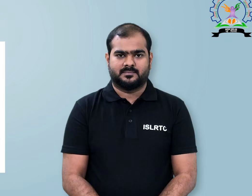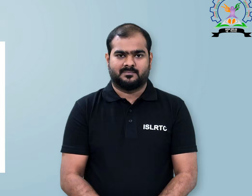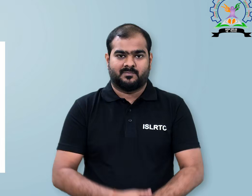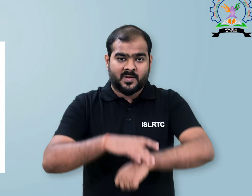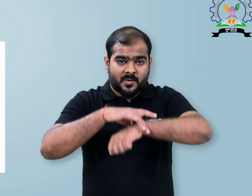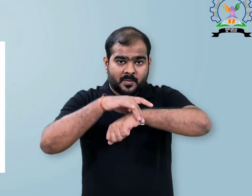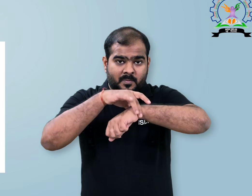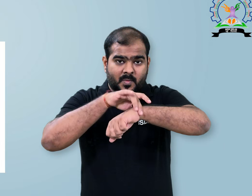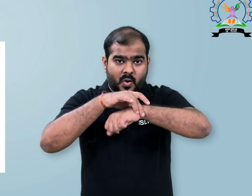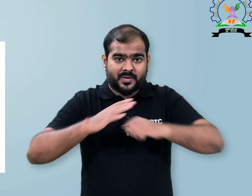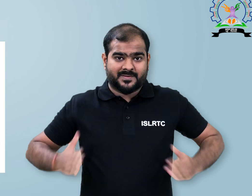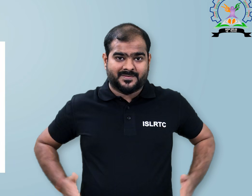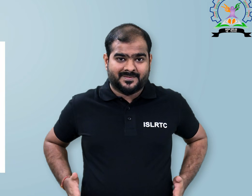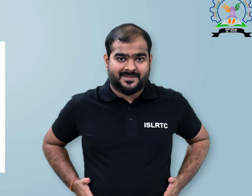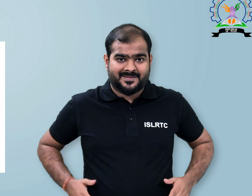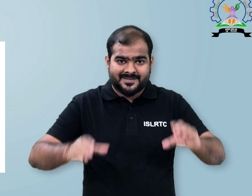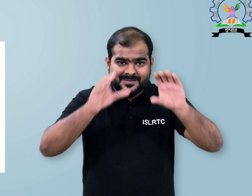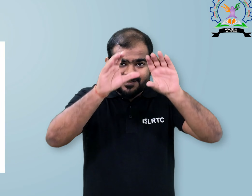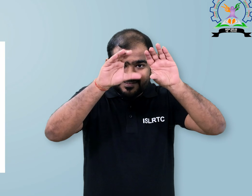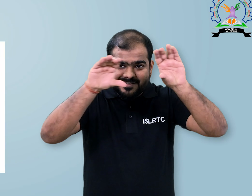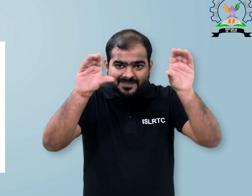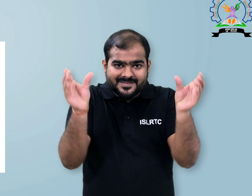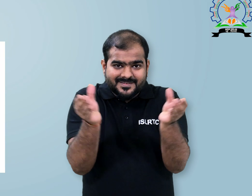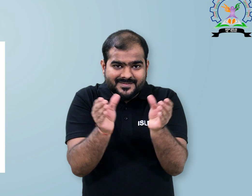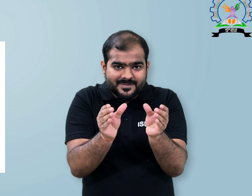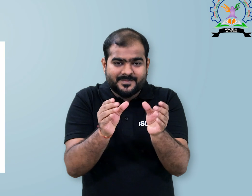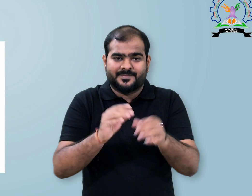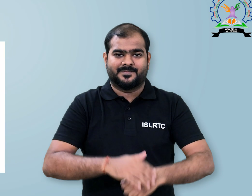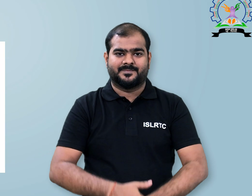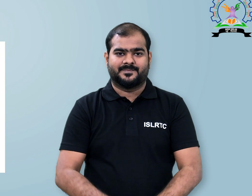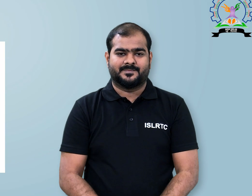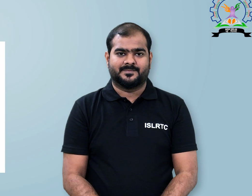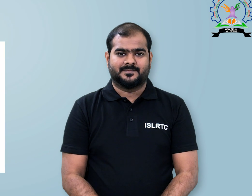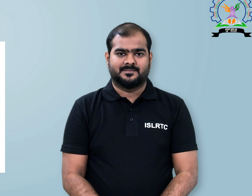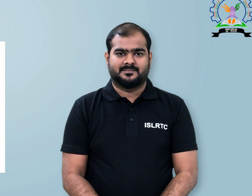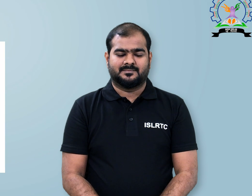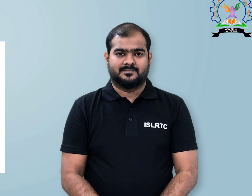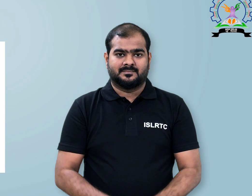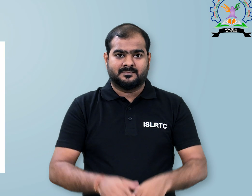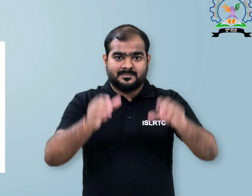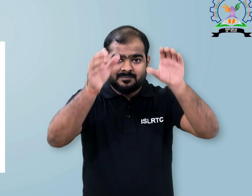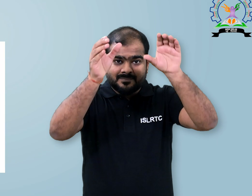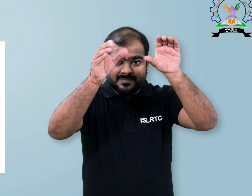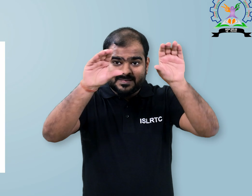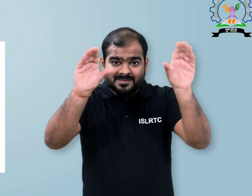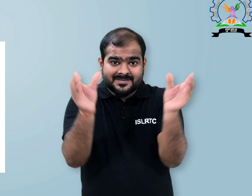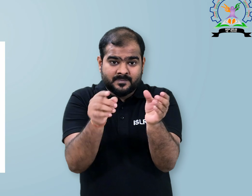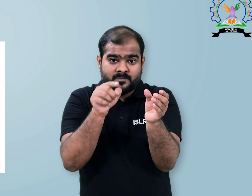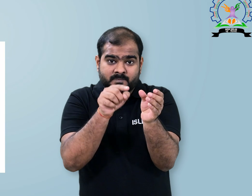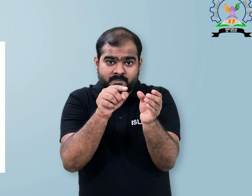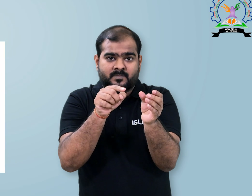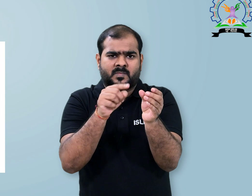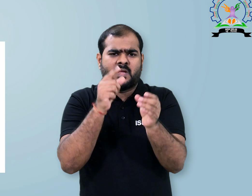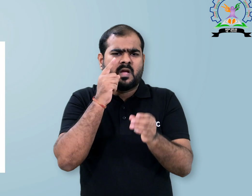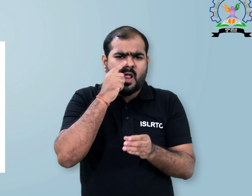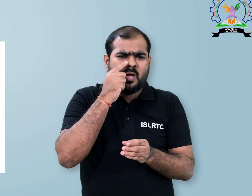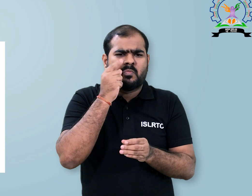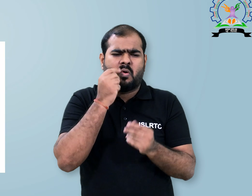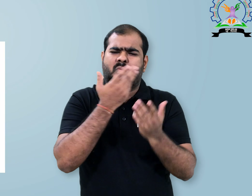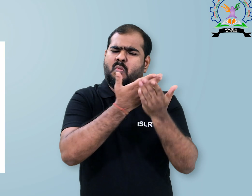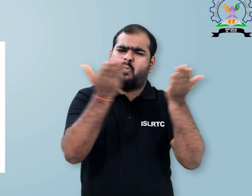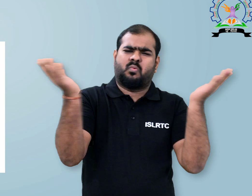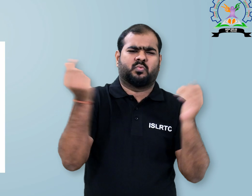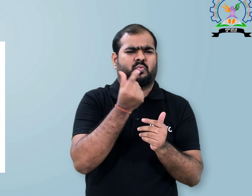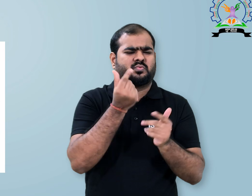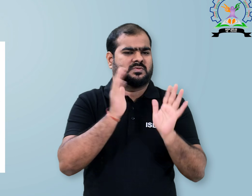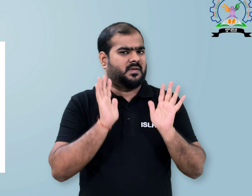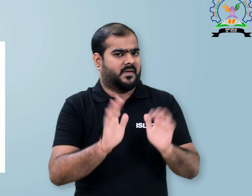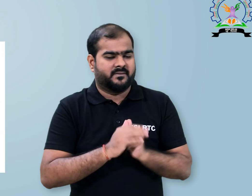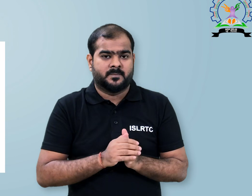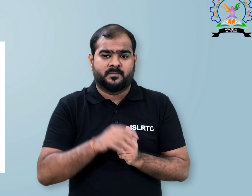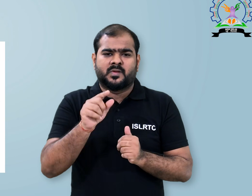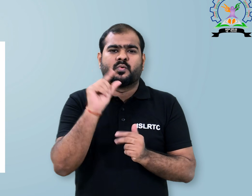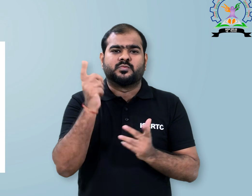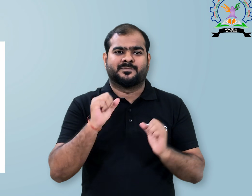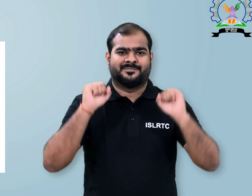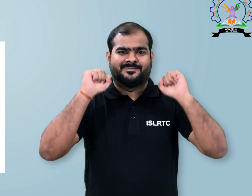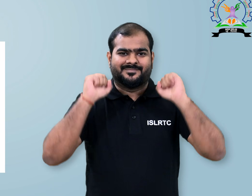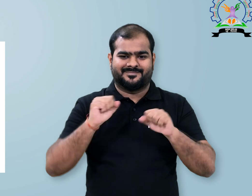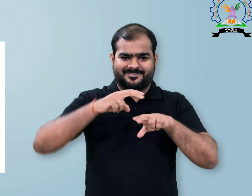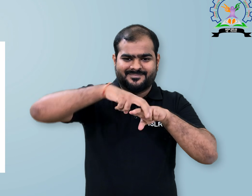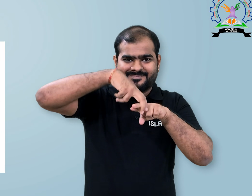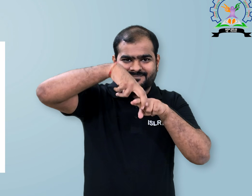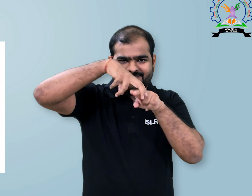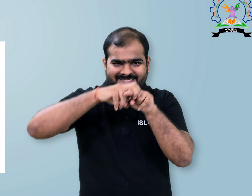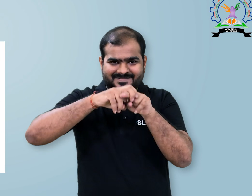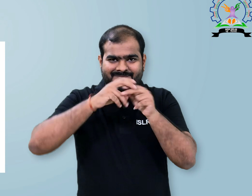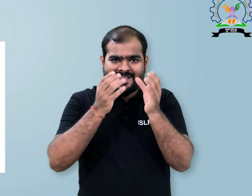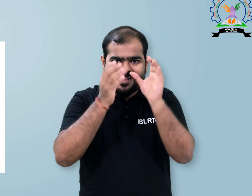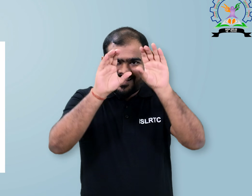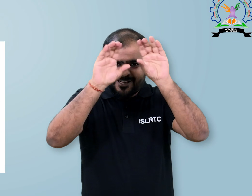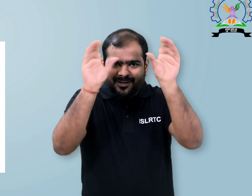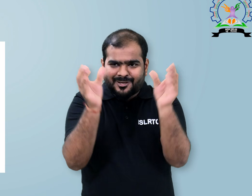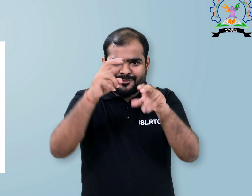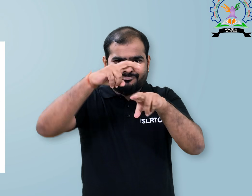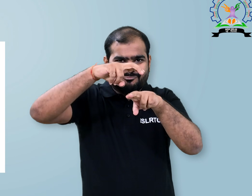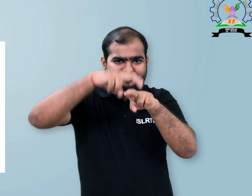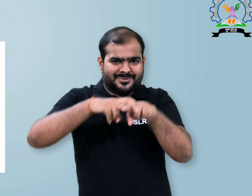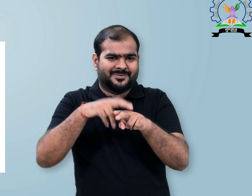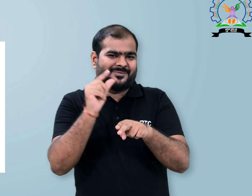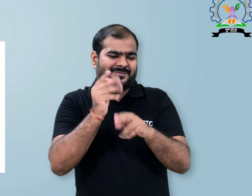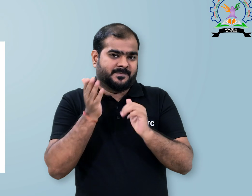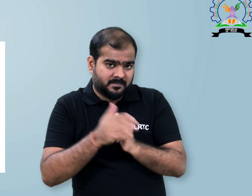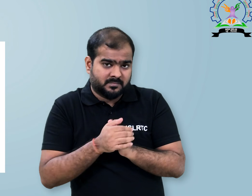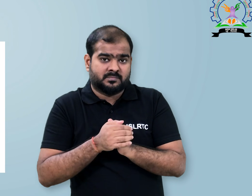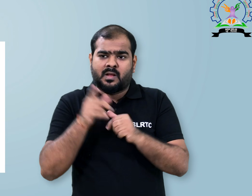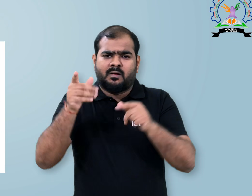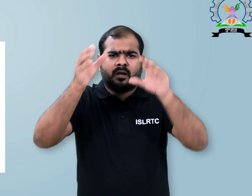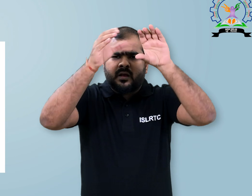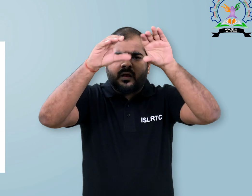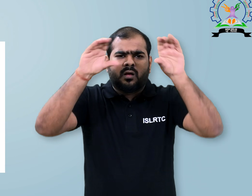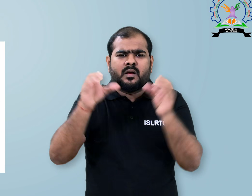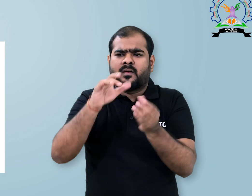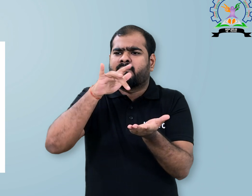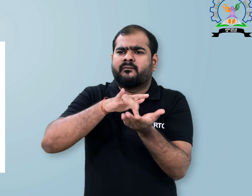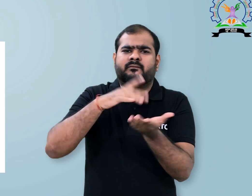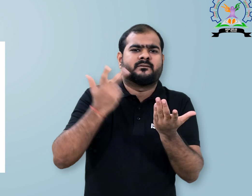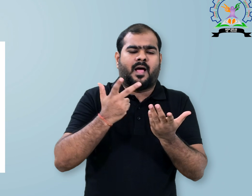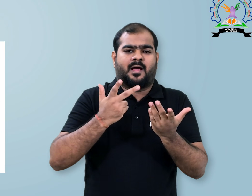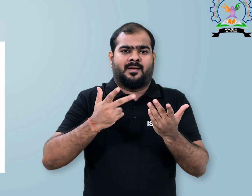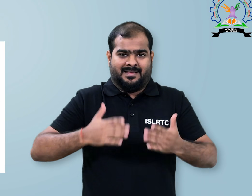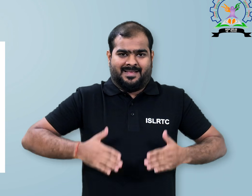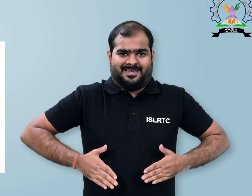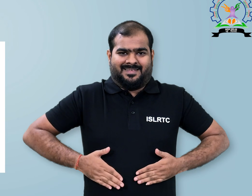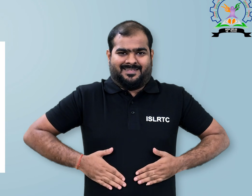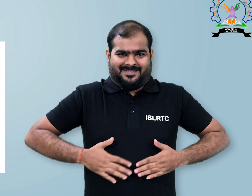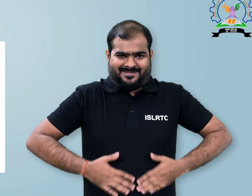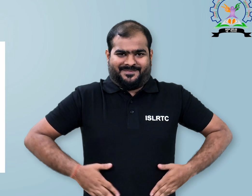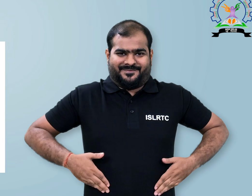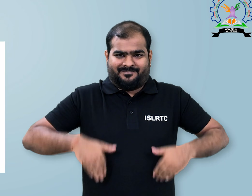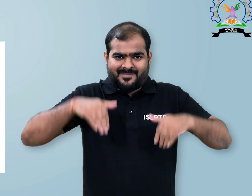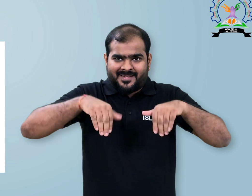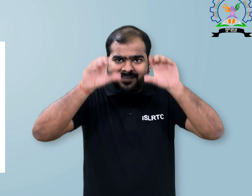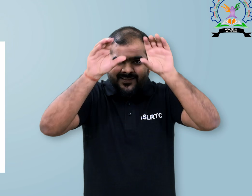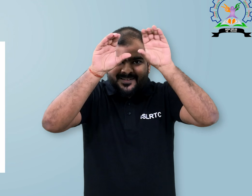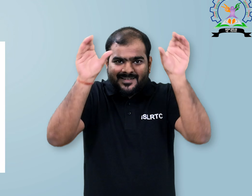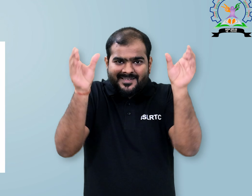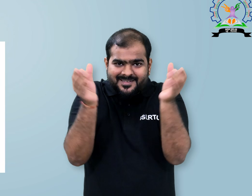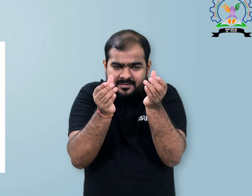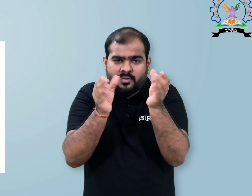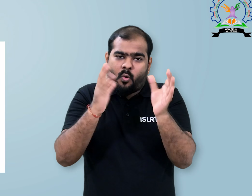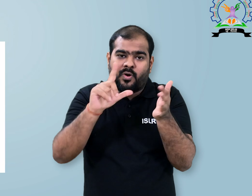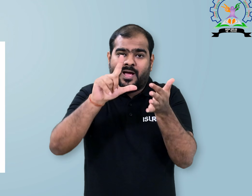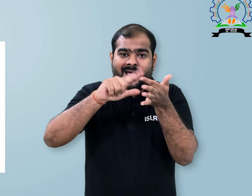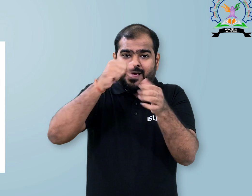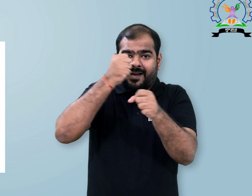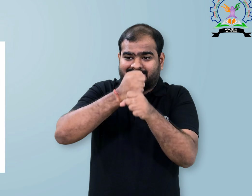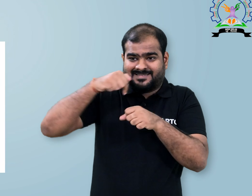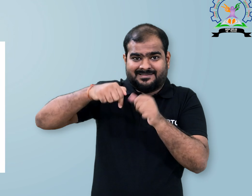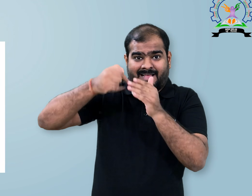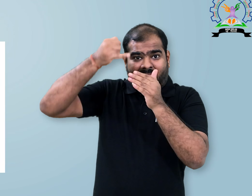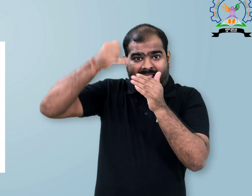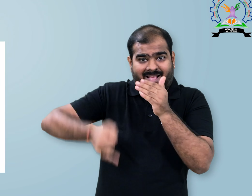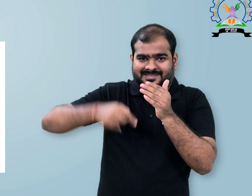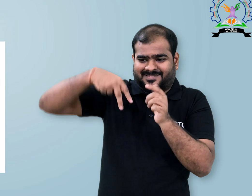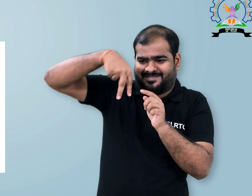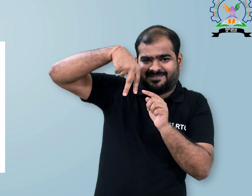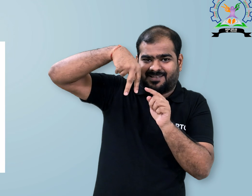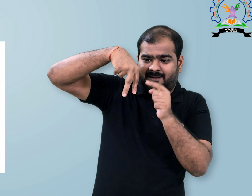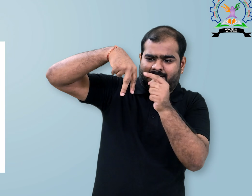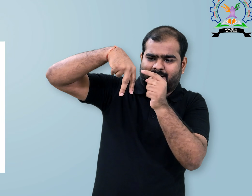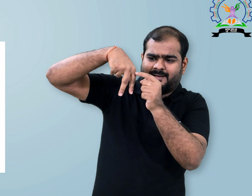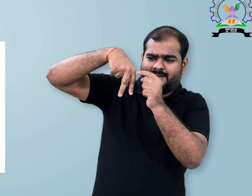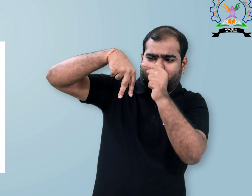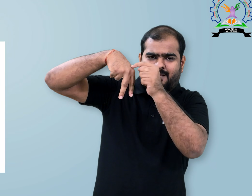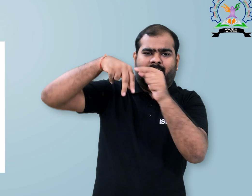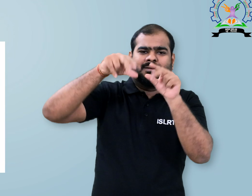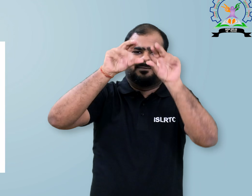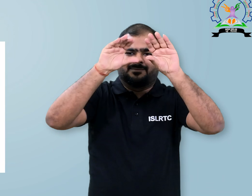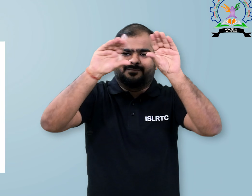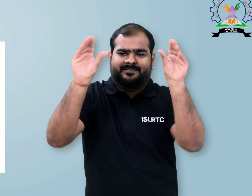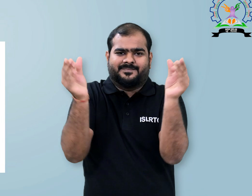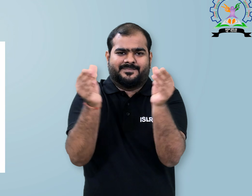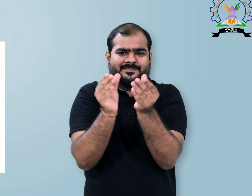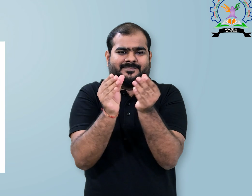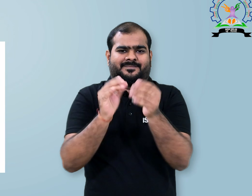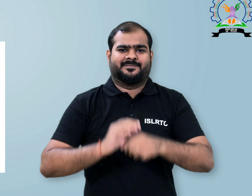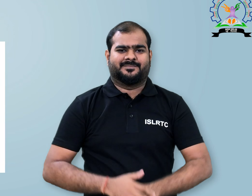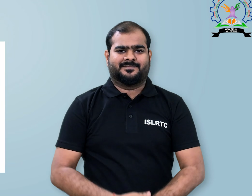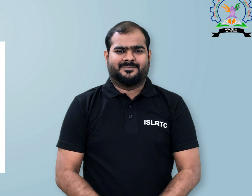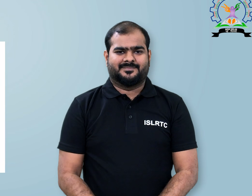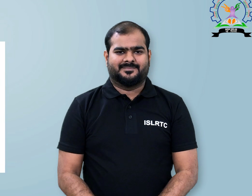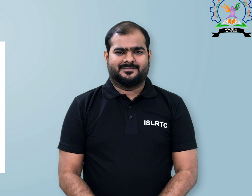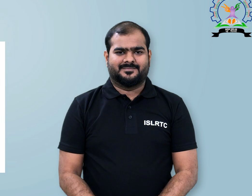Pelvic Bones The bone structure on which we sit is called pelvic bones. They are located below the stomach and above the legs.